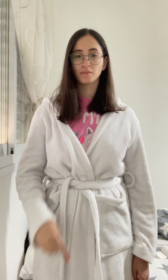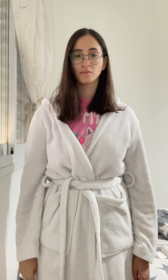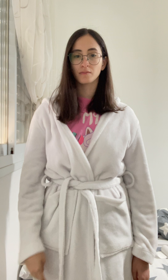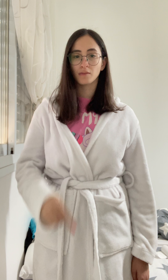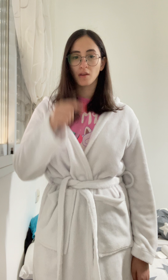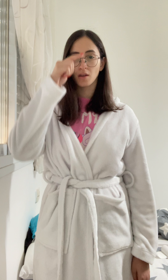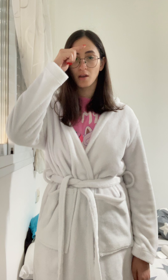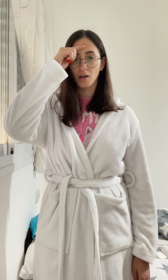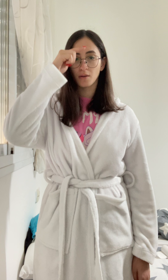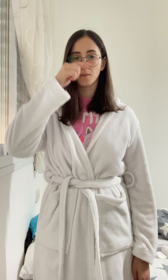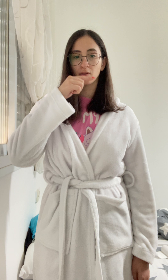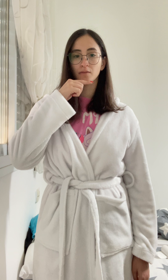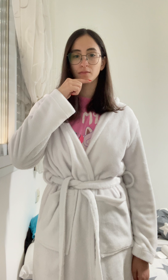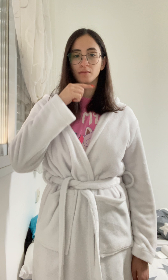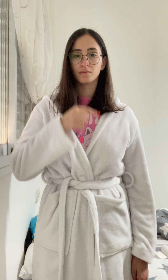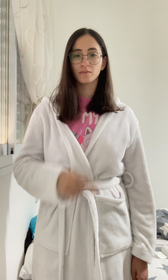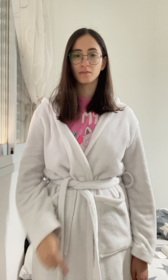אבא